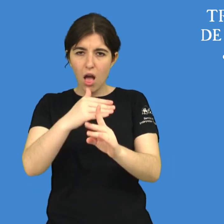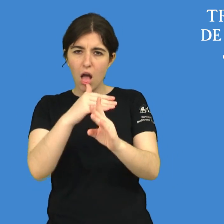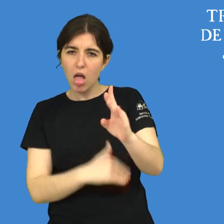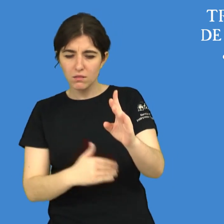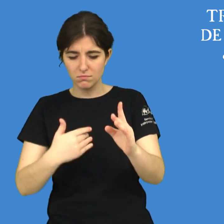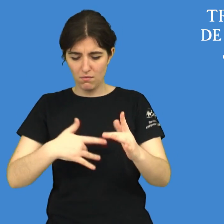inferior